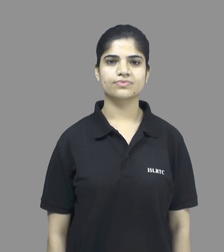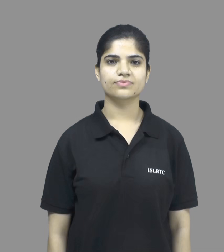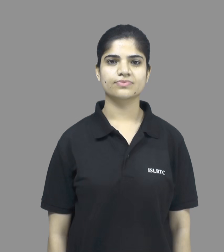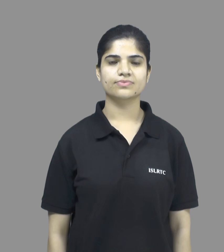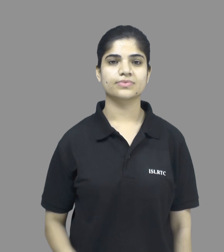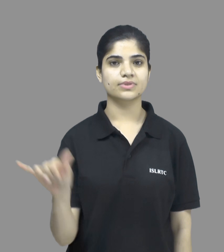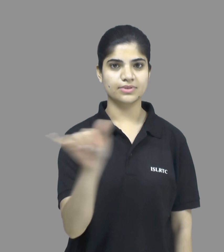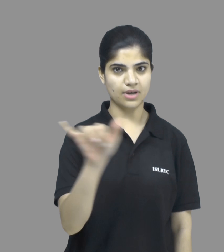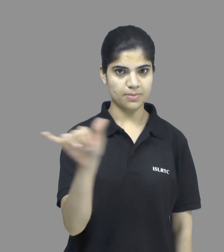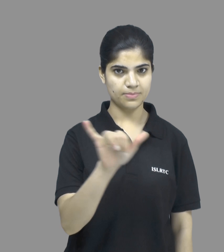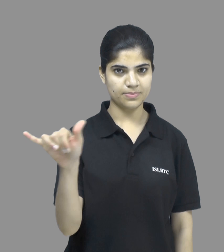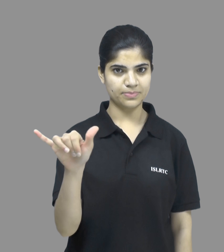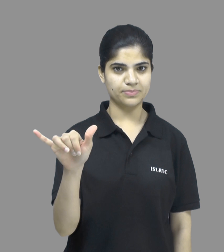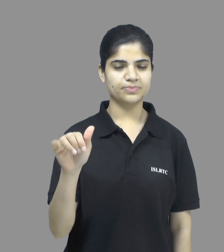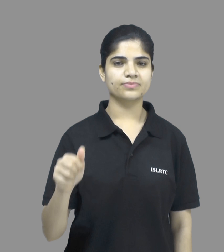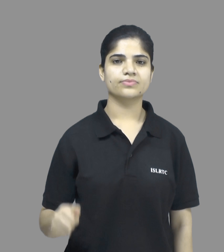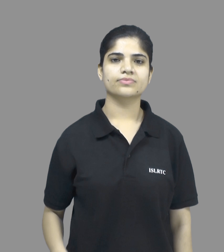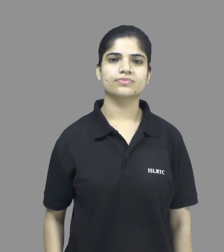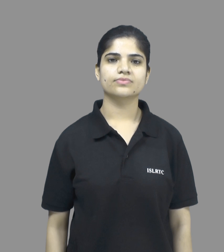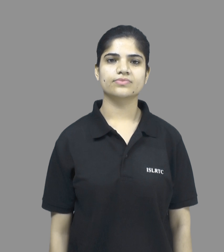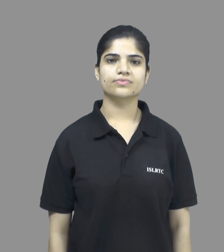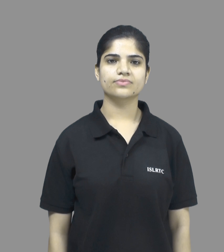Same